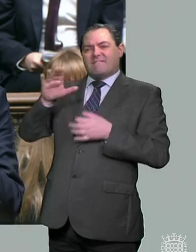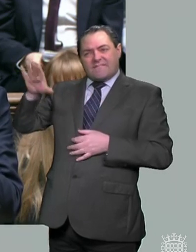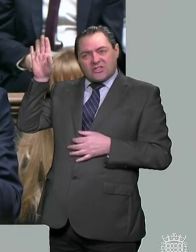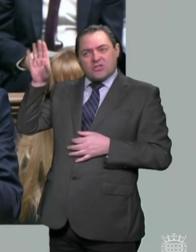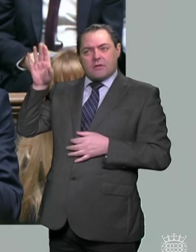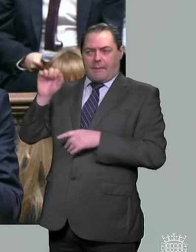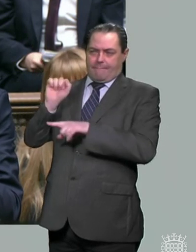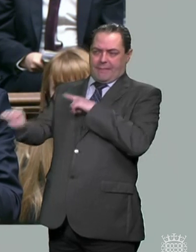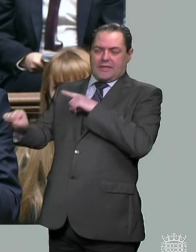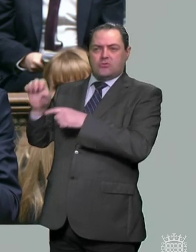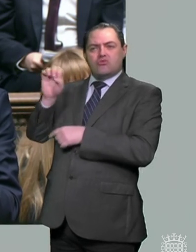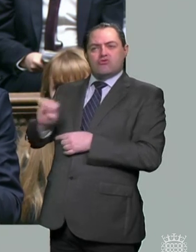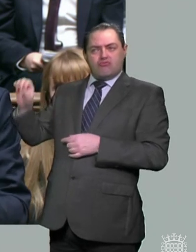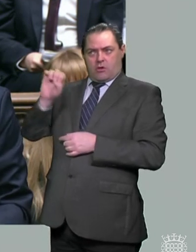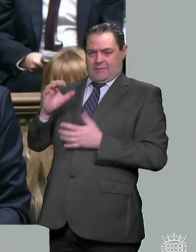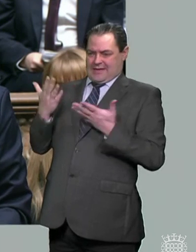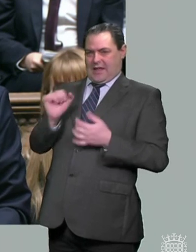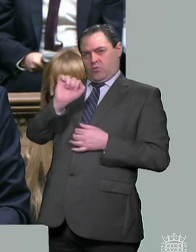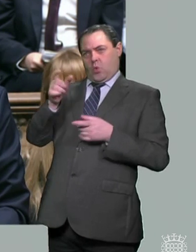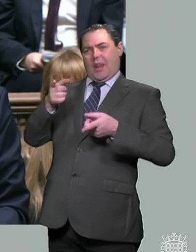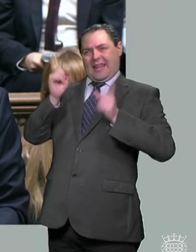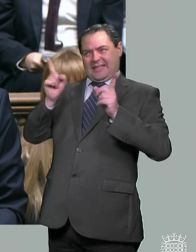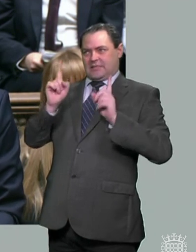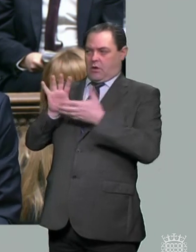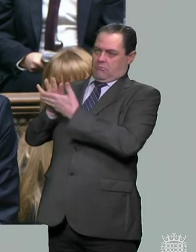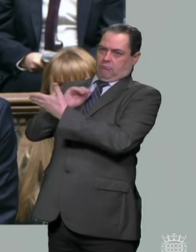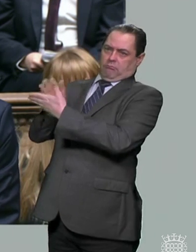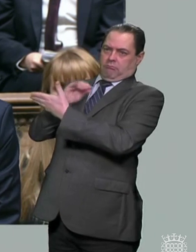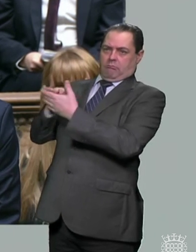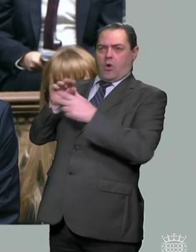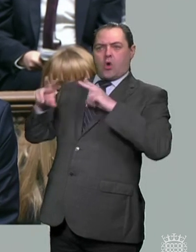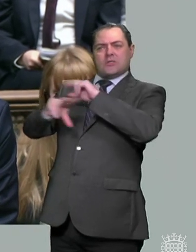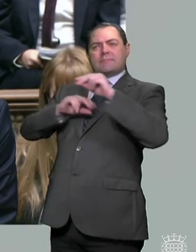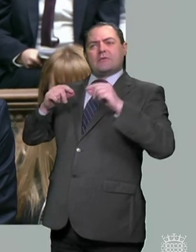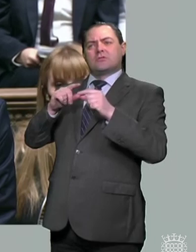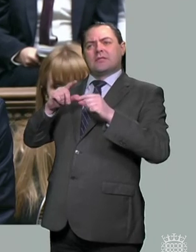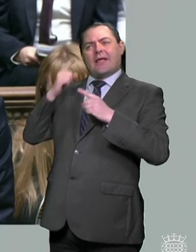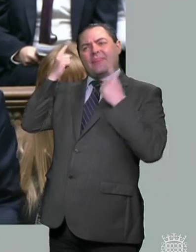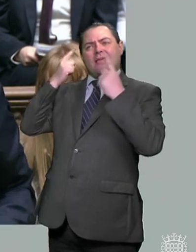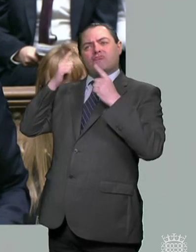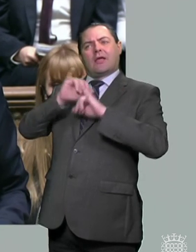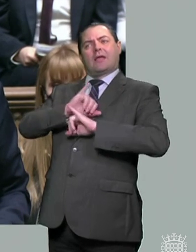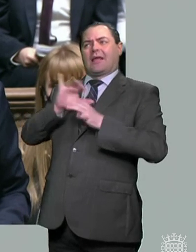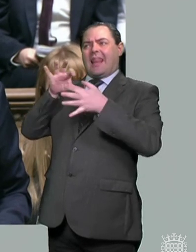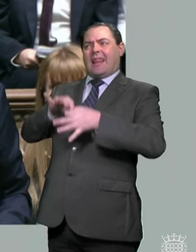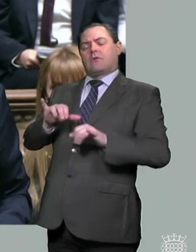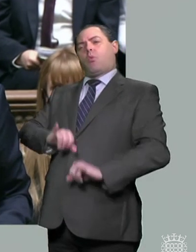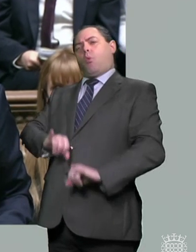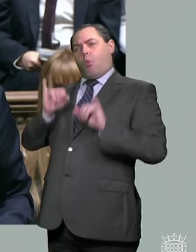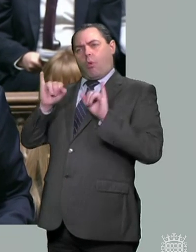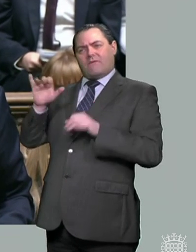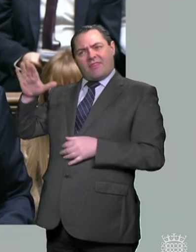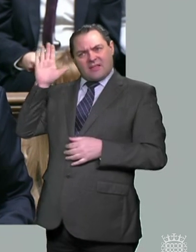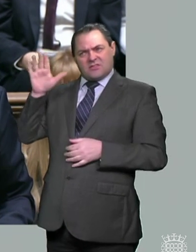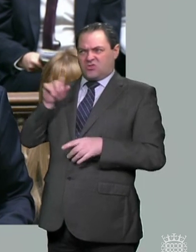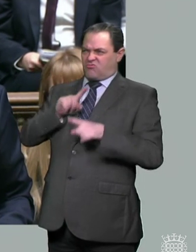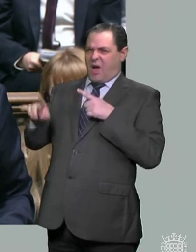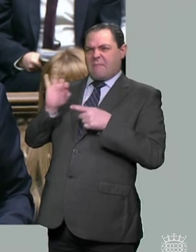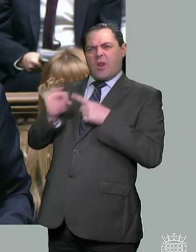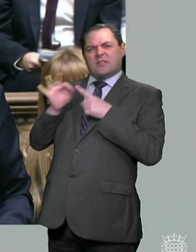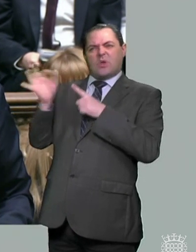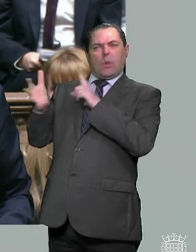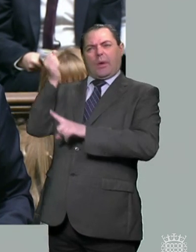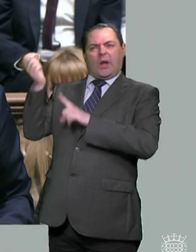Now their leader stands in the House of Commons parroting the conspiracy theories of violent fascists to try to score cheap political points.